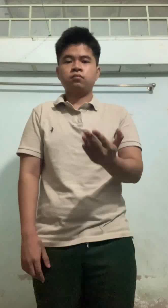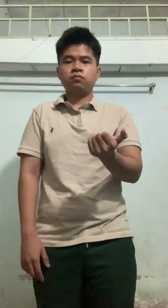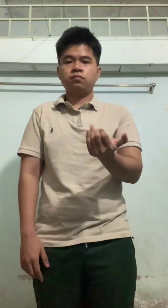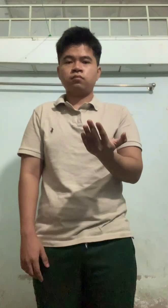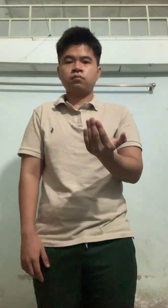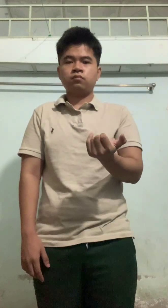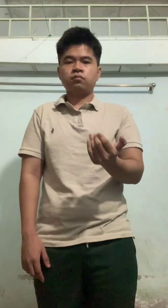yeu cau